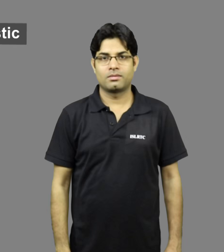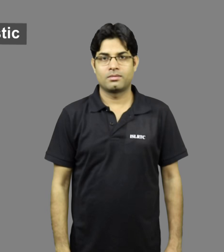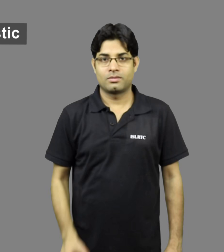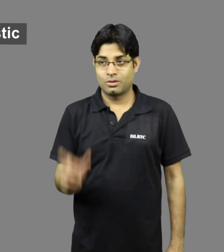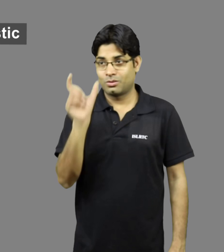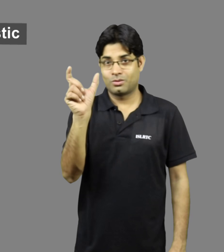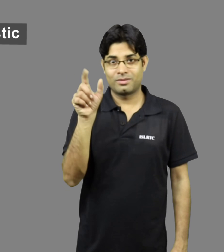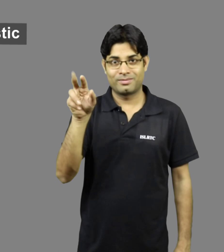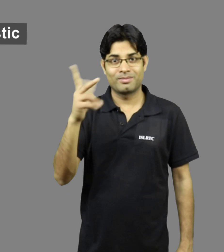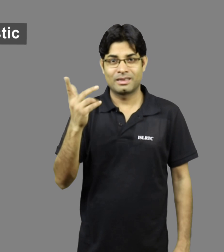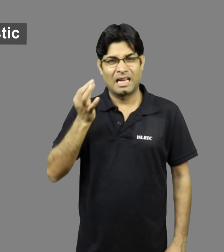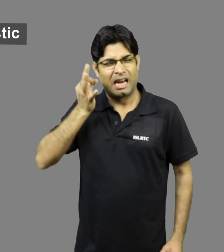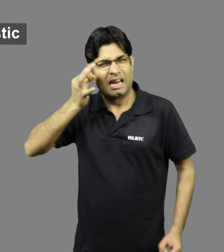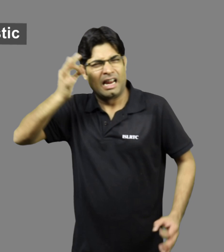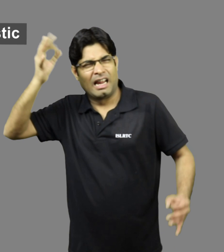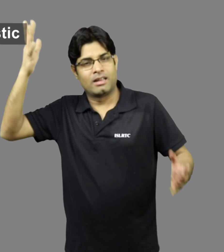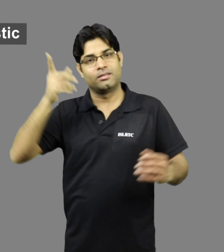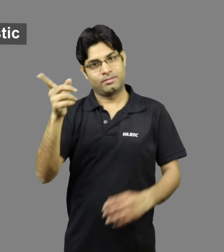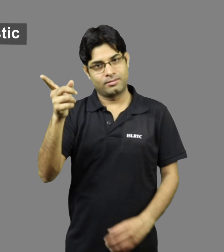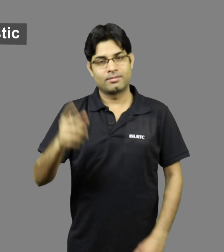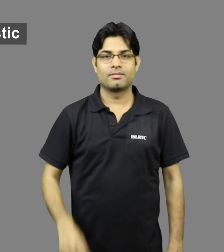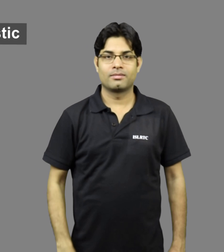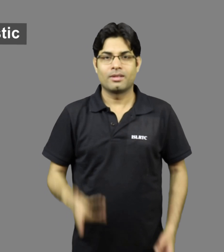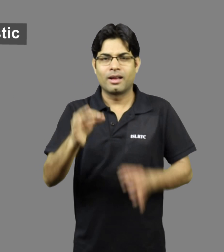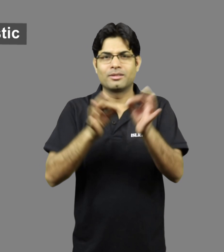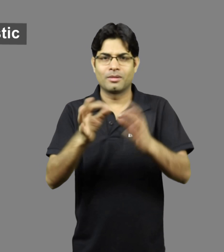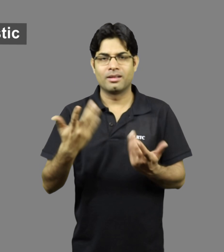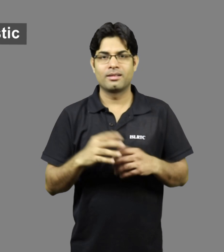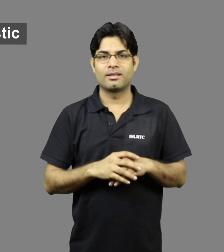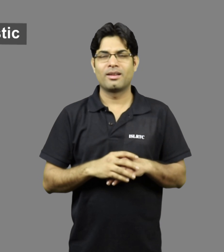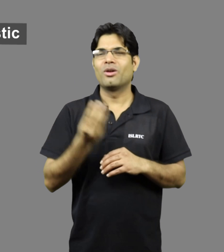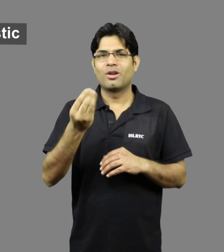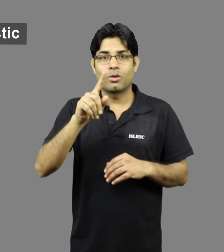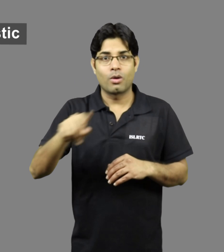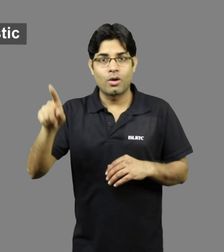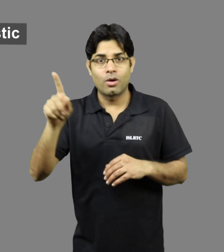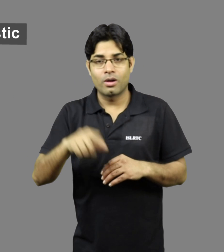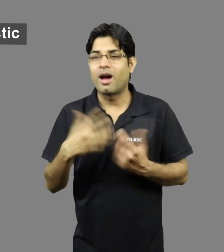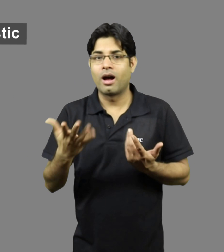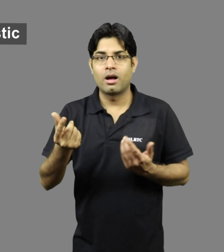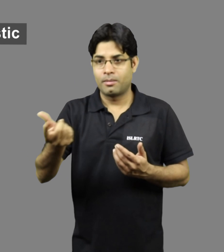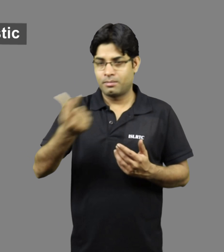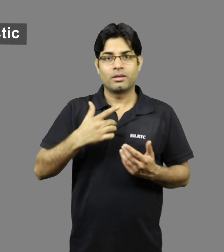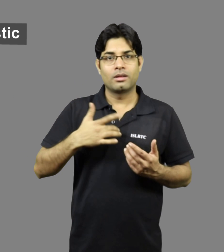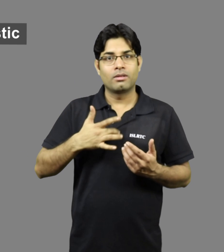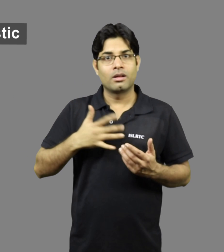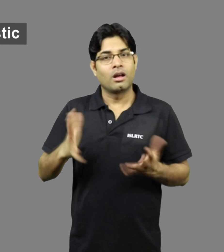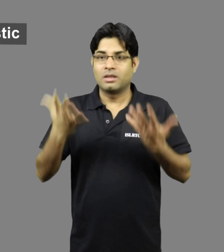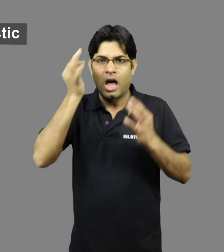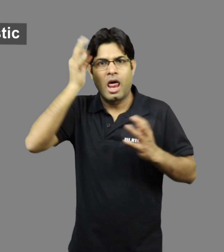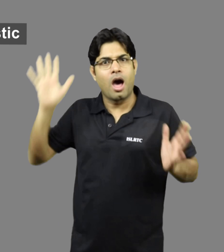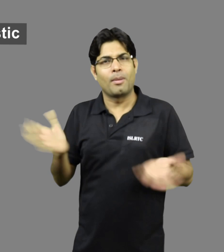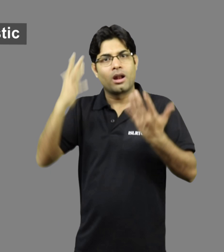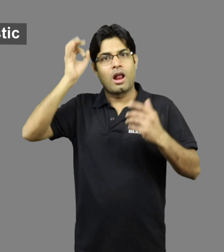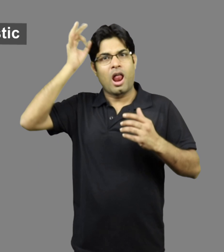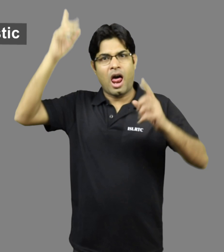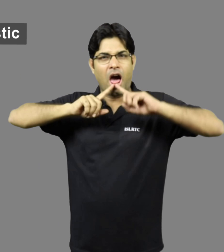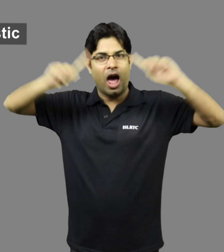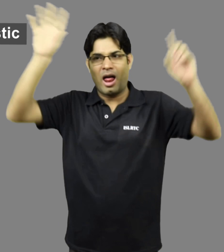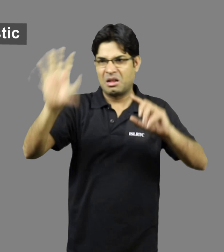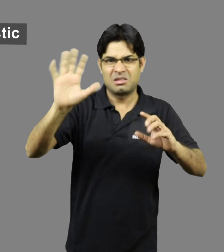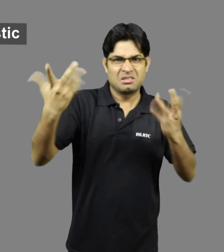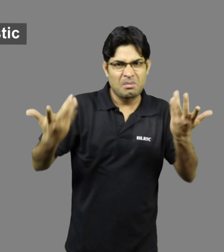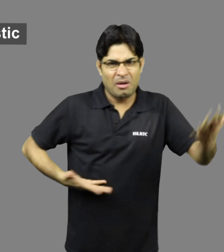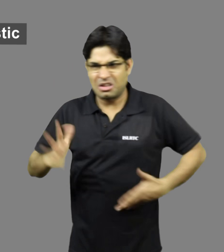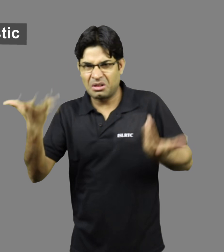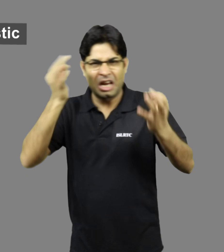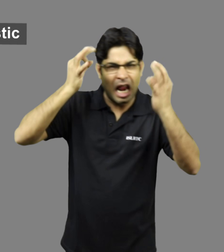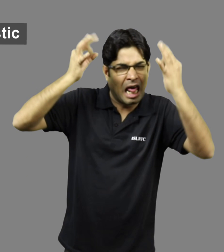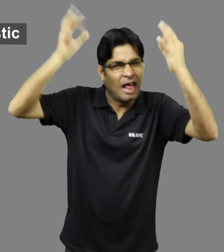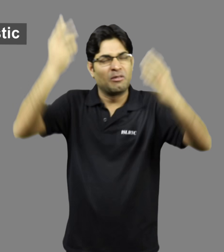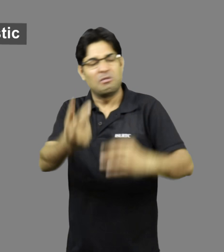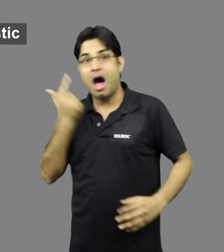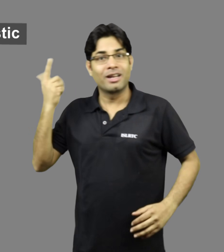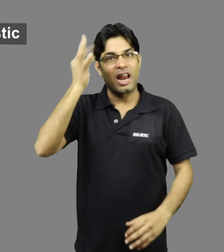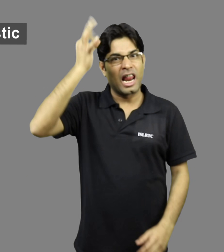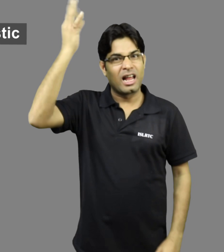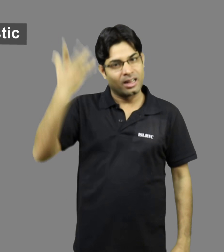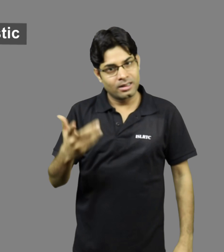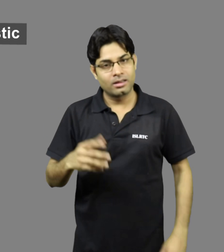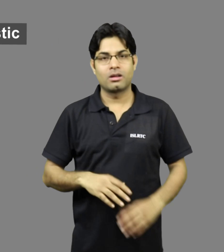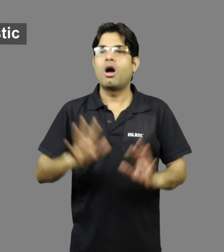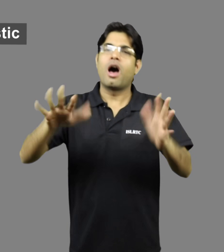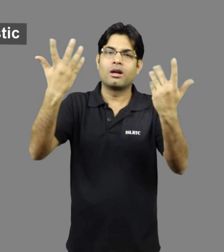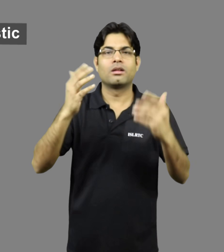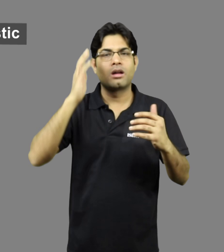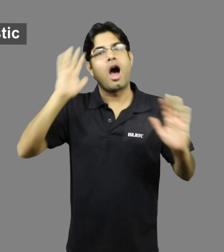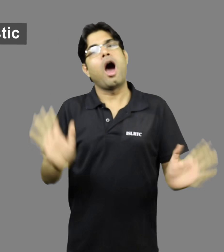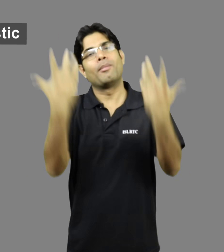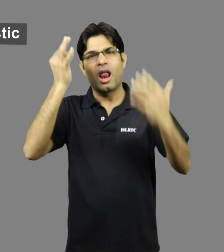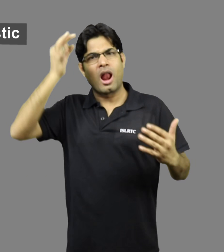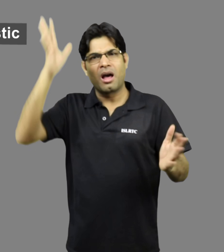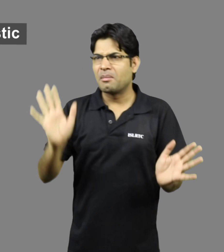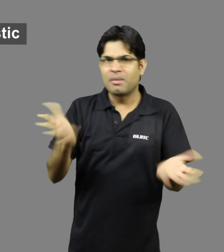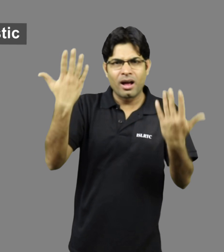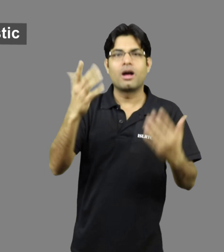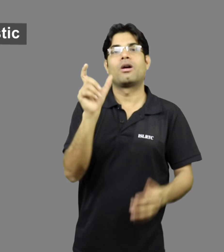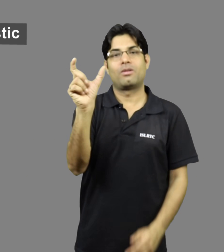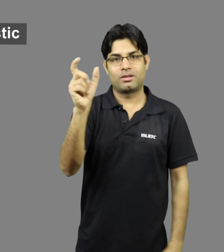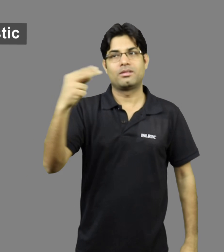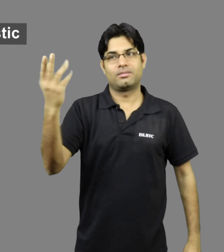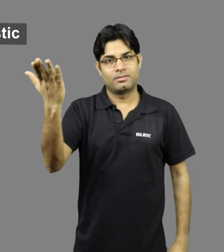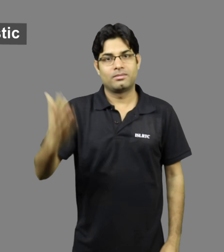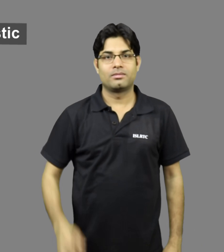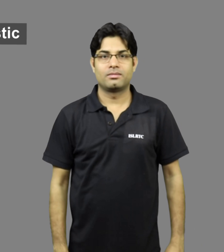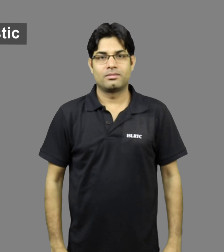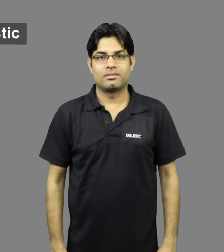Go Ballistic